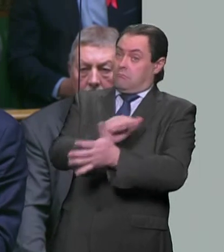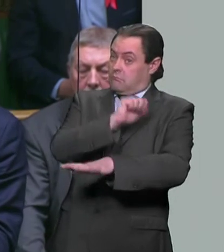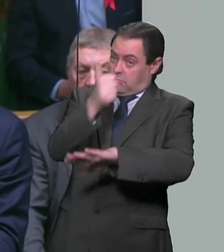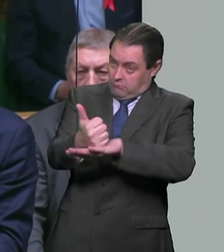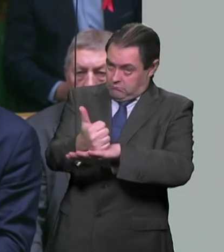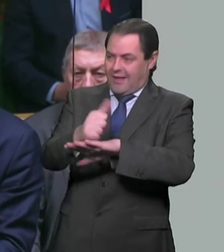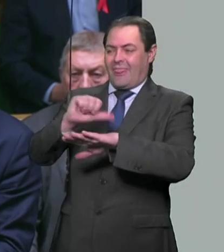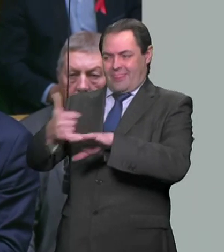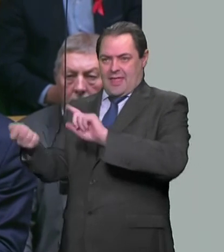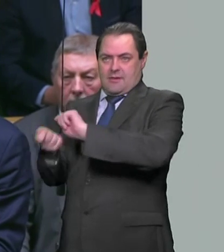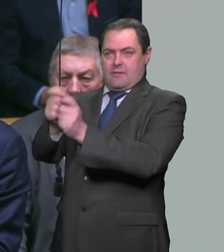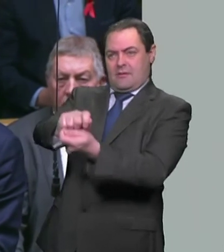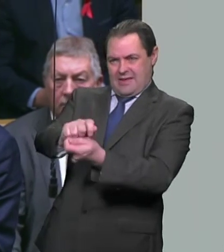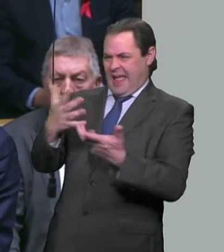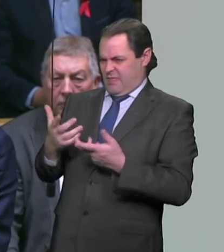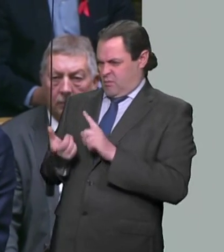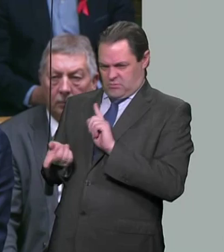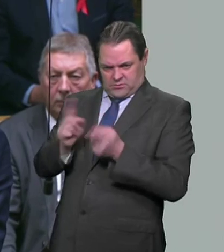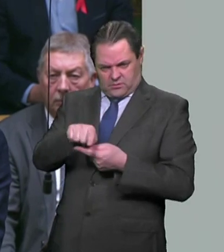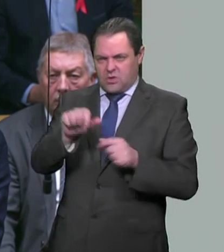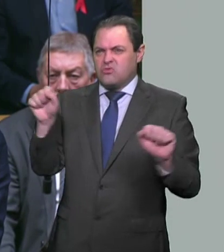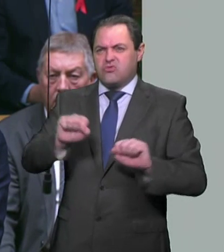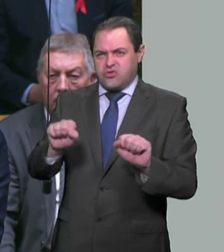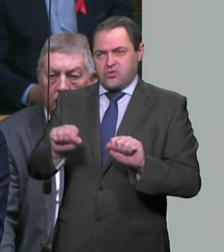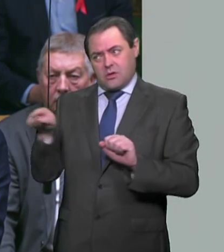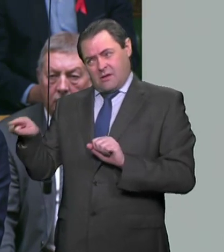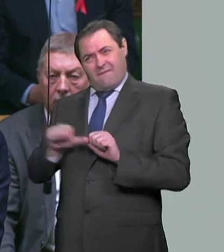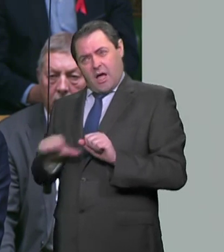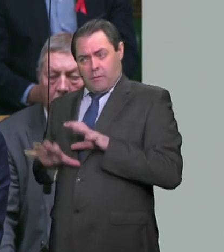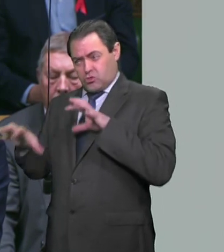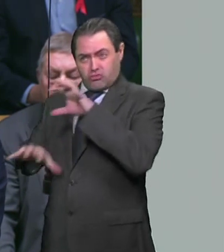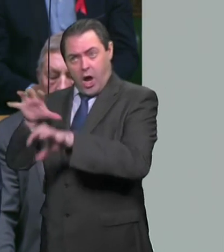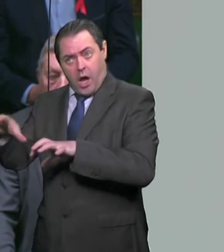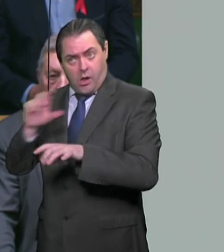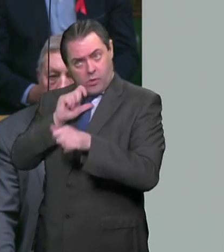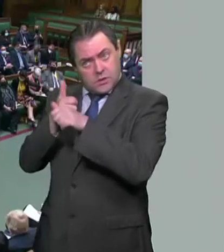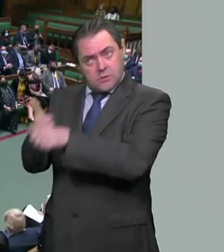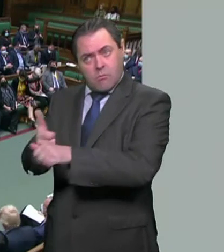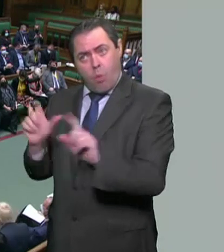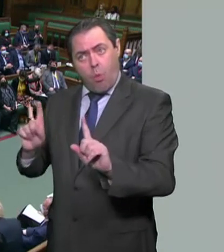Will the Prime Minister do that, and help our struggling farmers before it is too late?